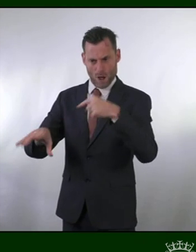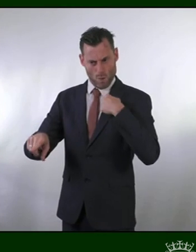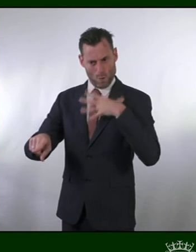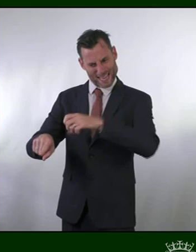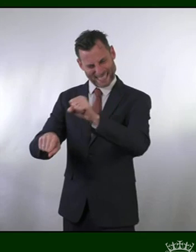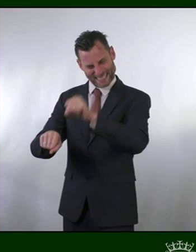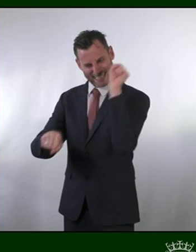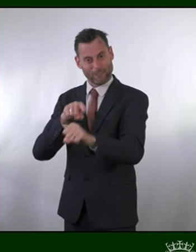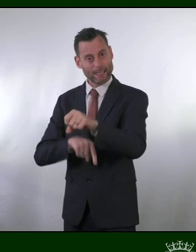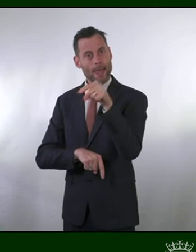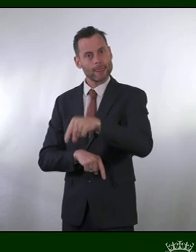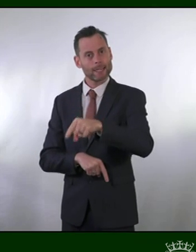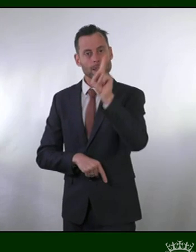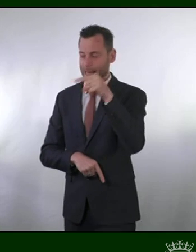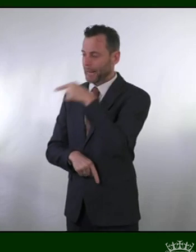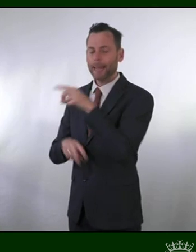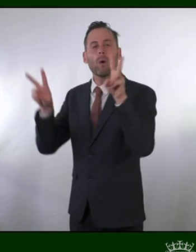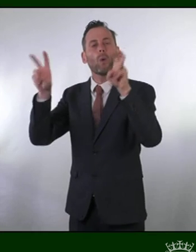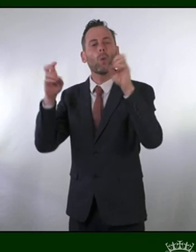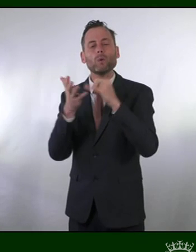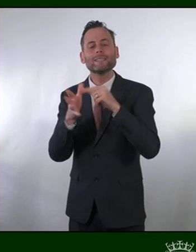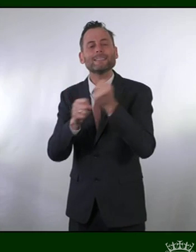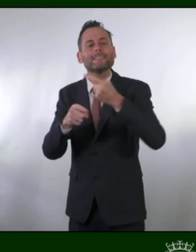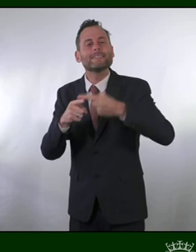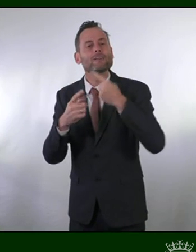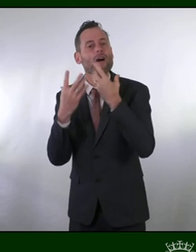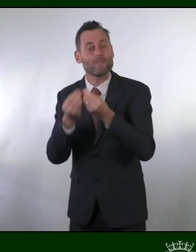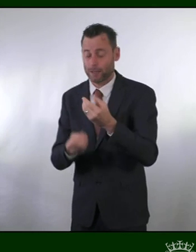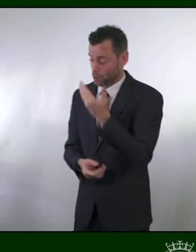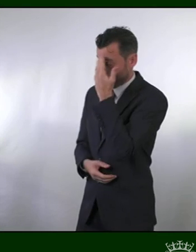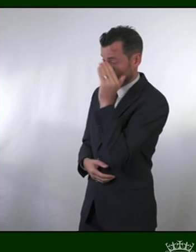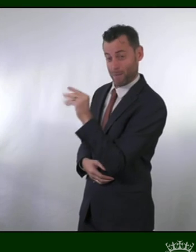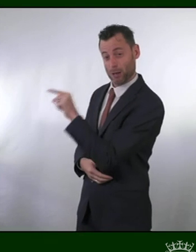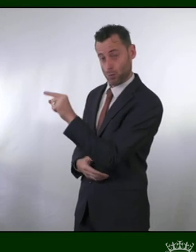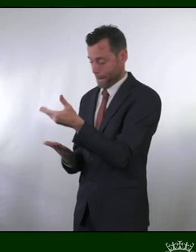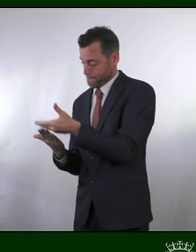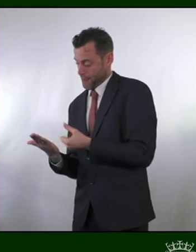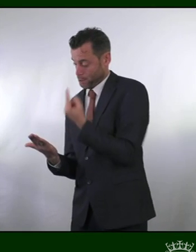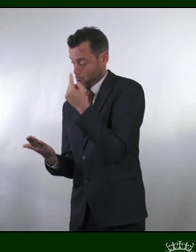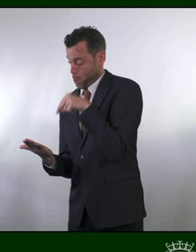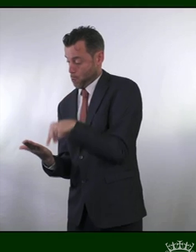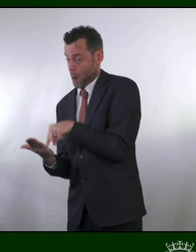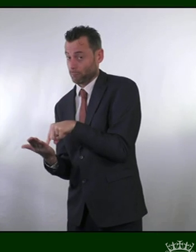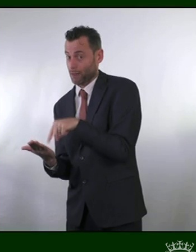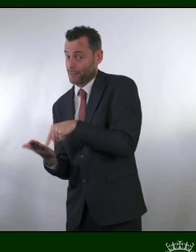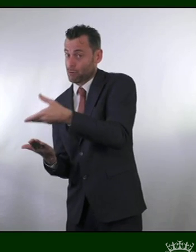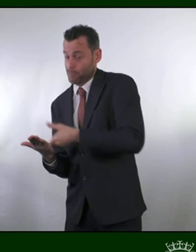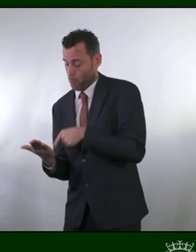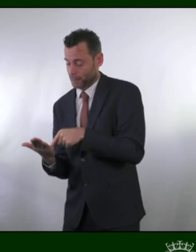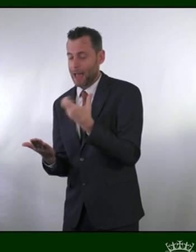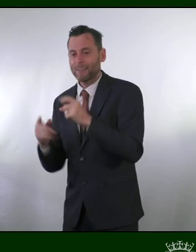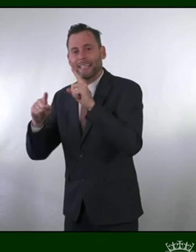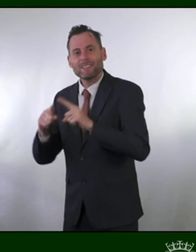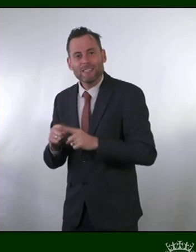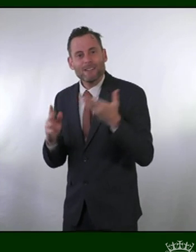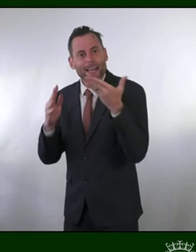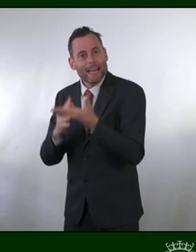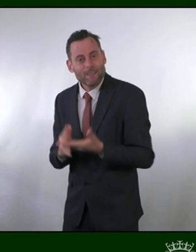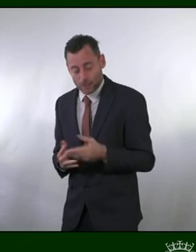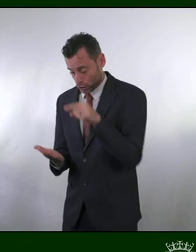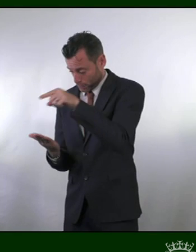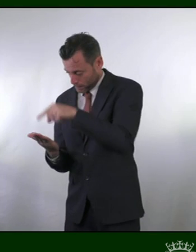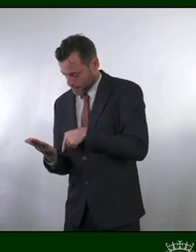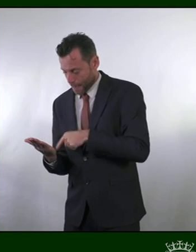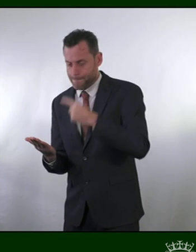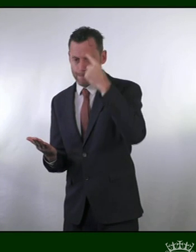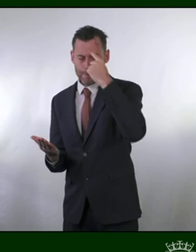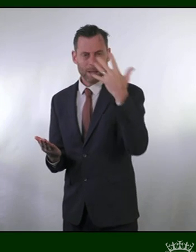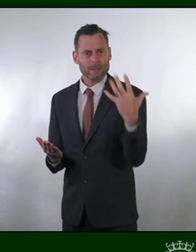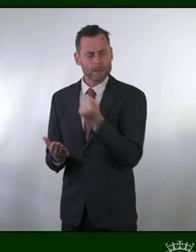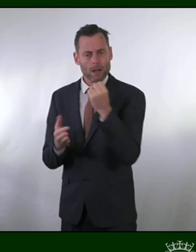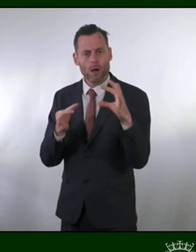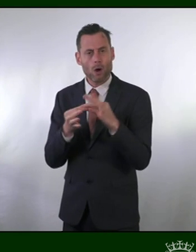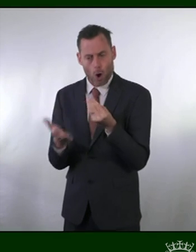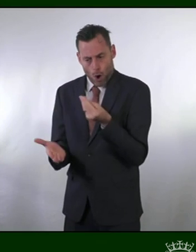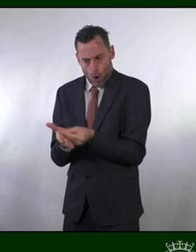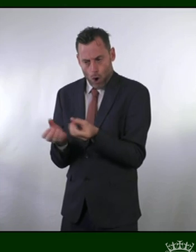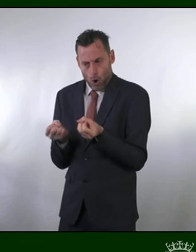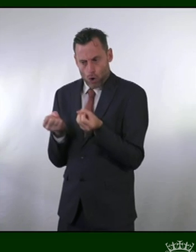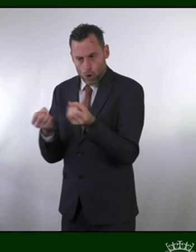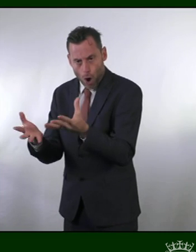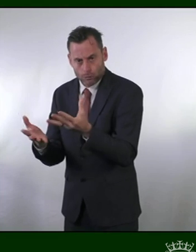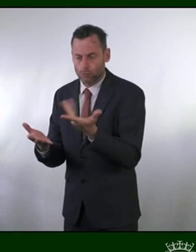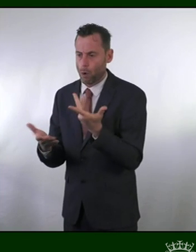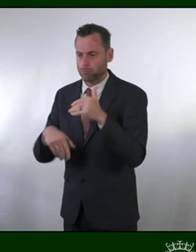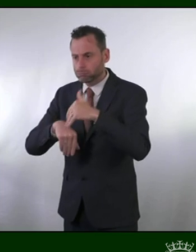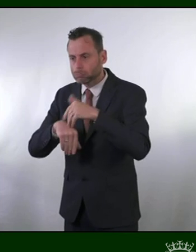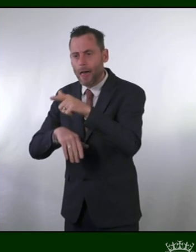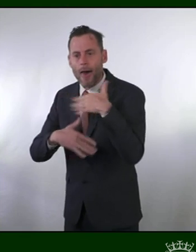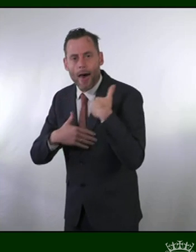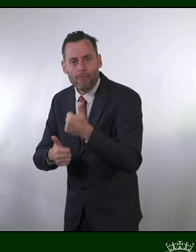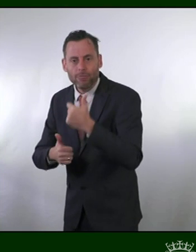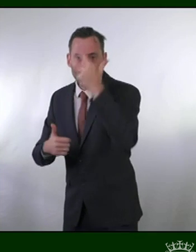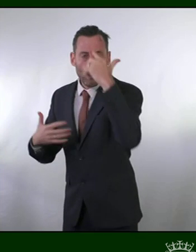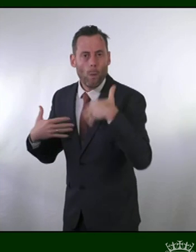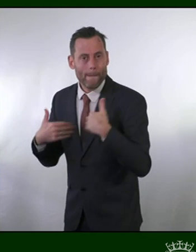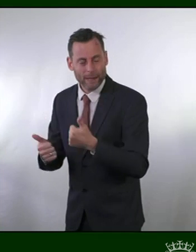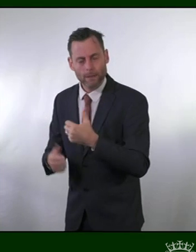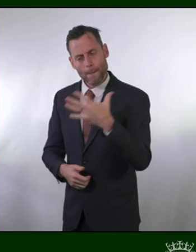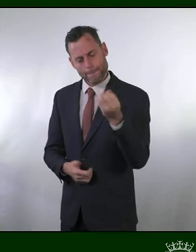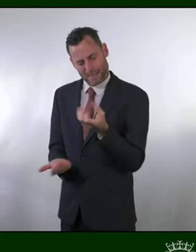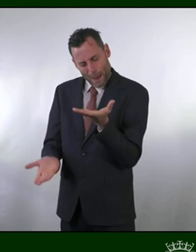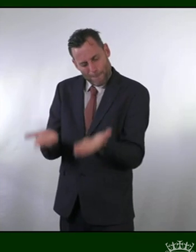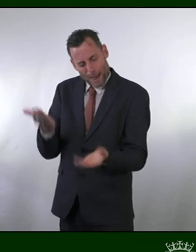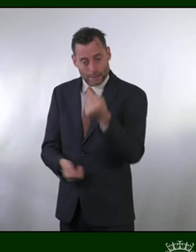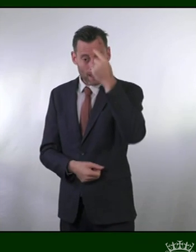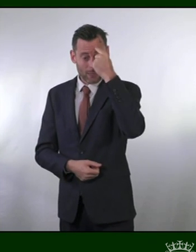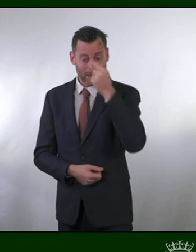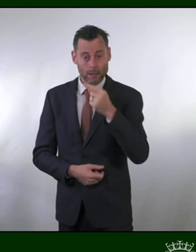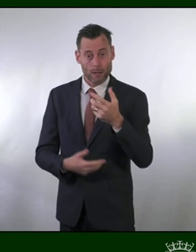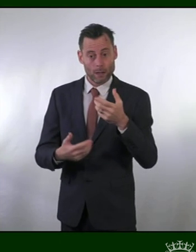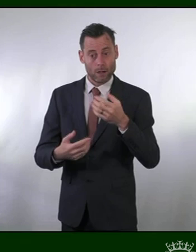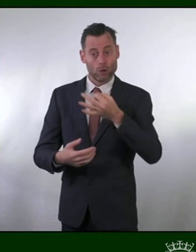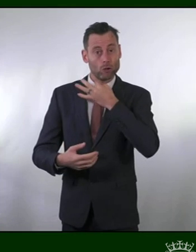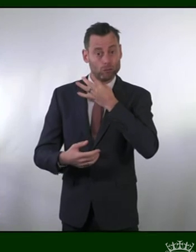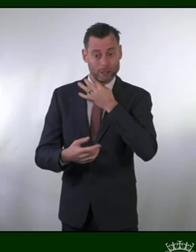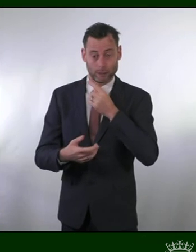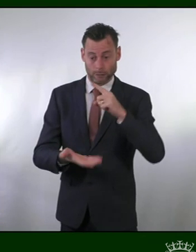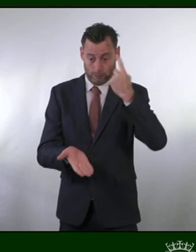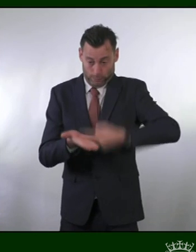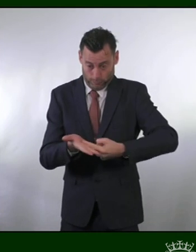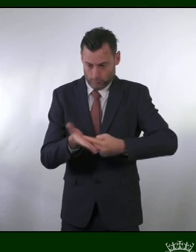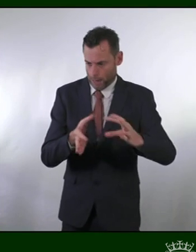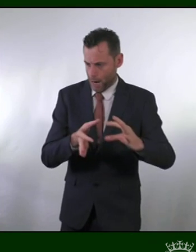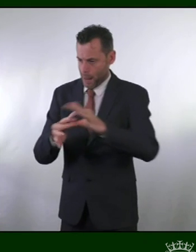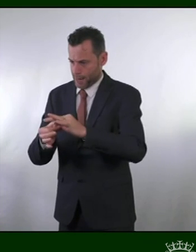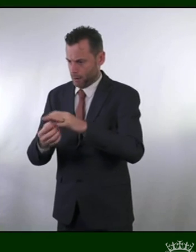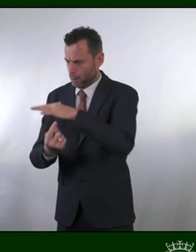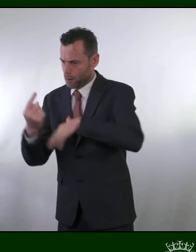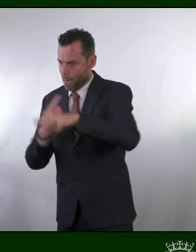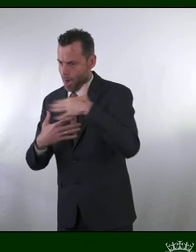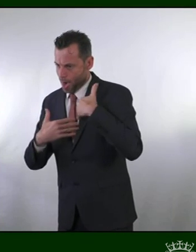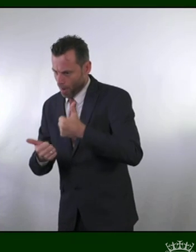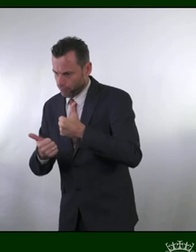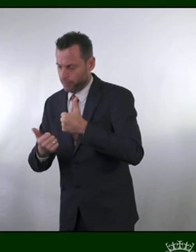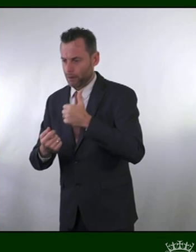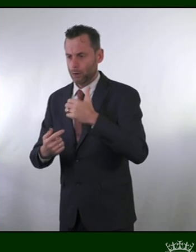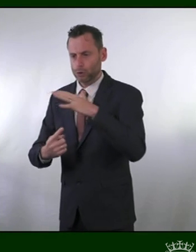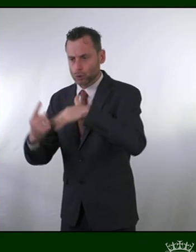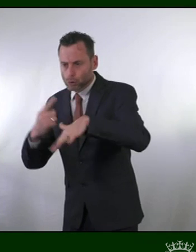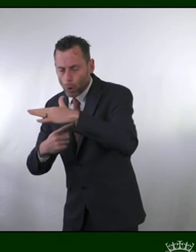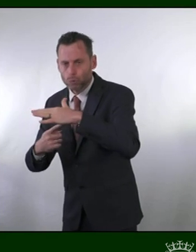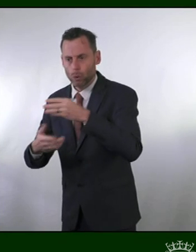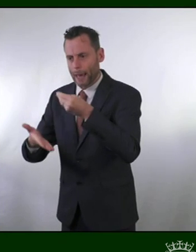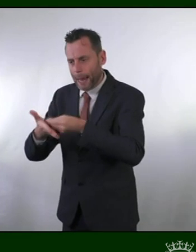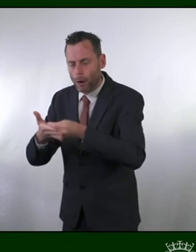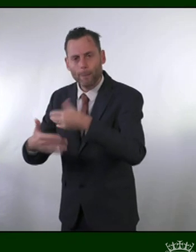and learned Gentleman quotes the SAGE advice, I might just remind him that, on page 1, it states: “All the interventions considered have associated costs in terms of health and wellbeing…Policy makers will need to consider analysis of economic impacts and the associated harms alongside this epidemiological assessment.”